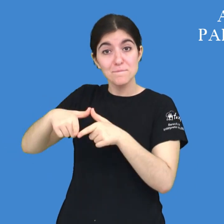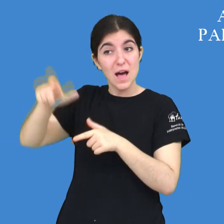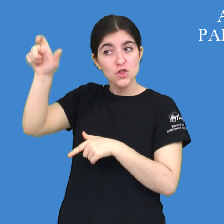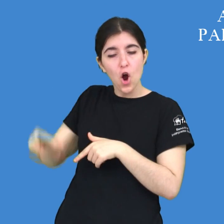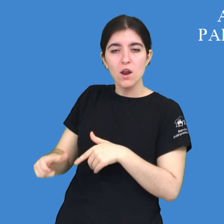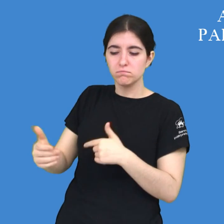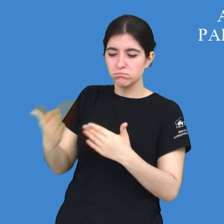persona